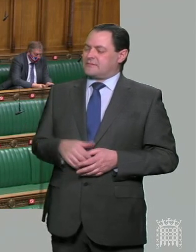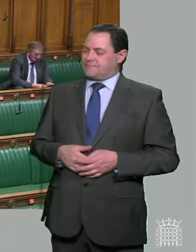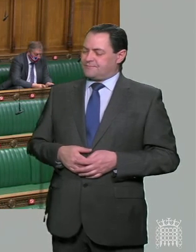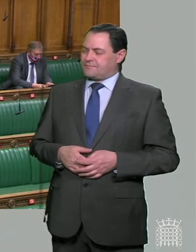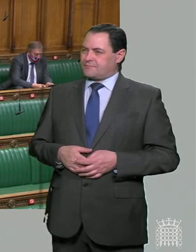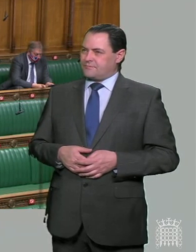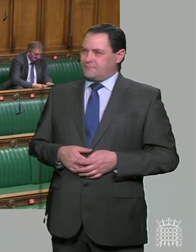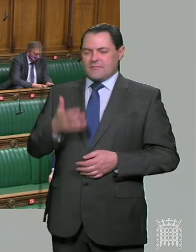Day after